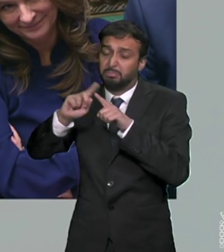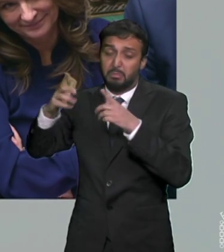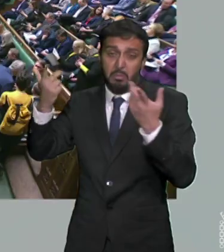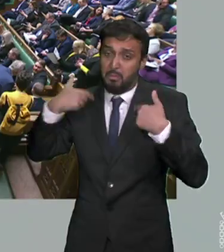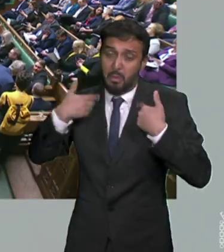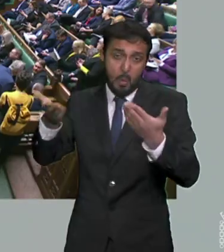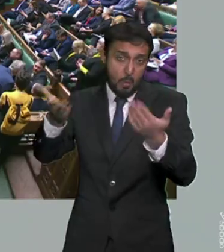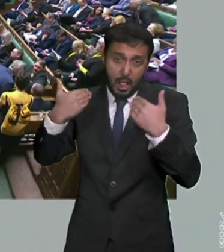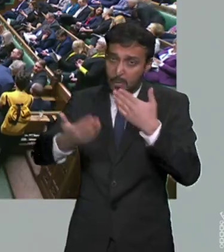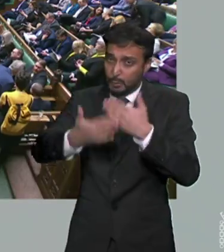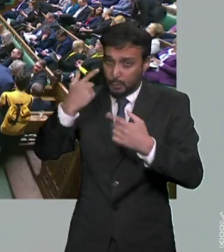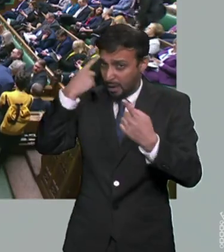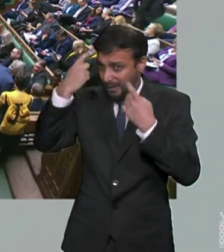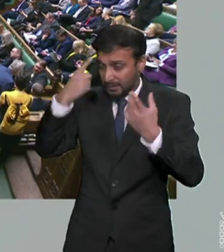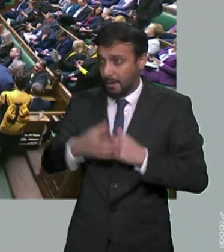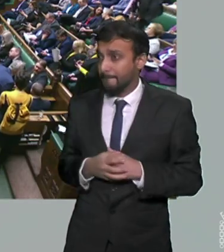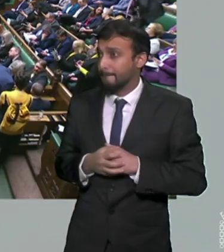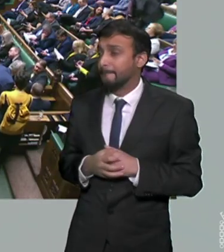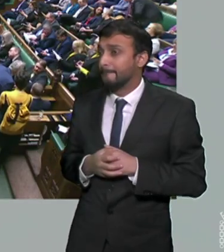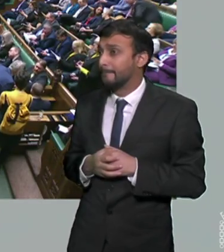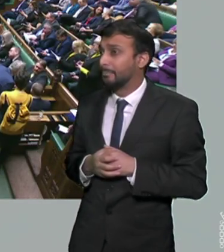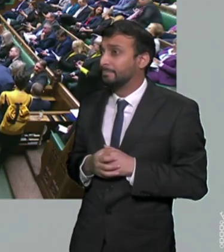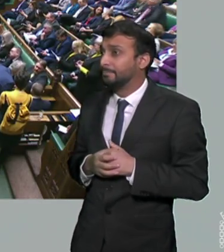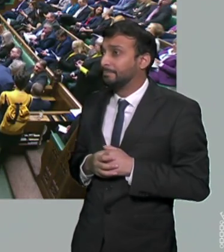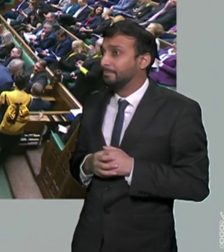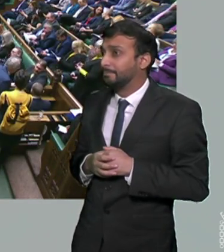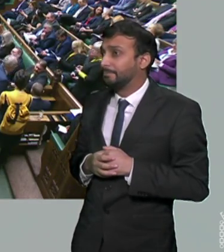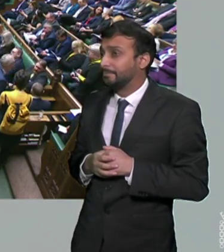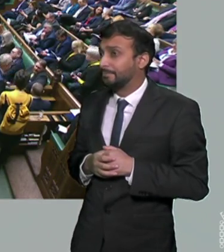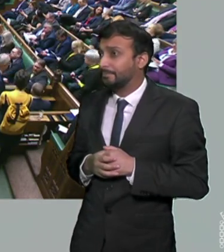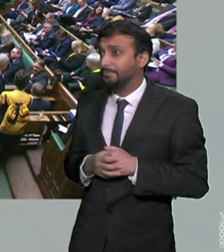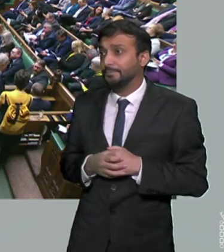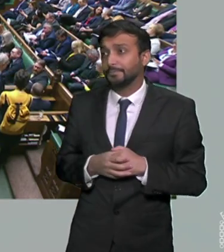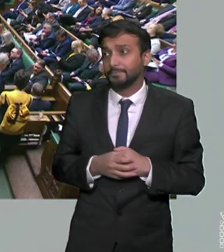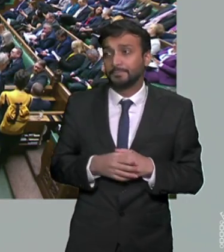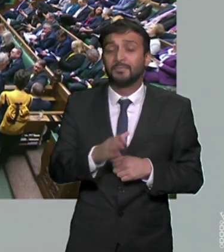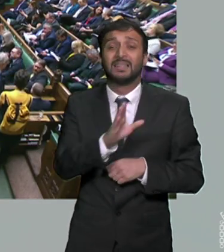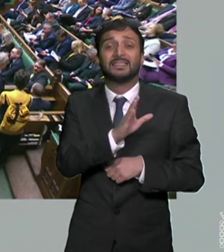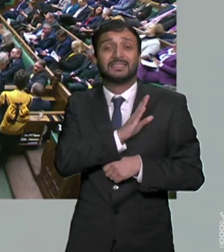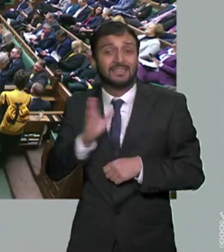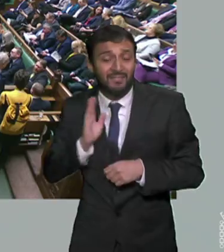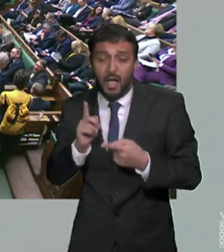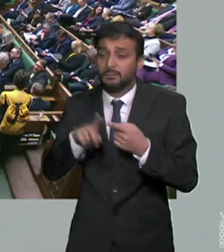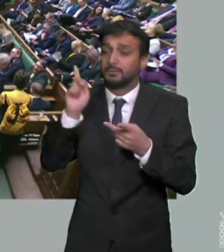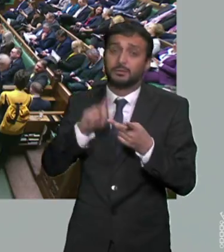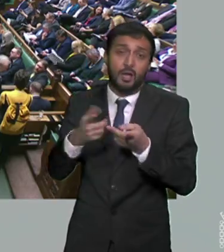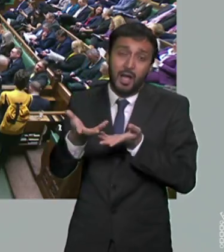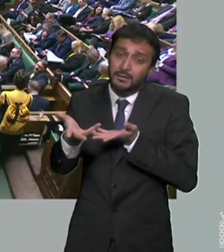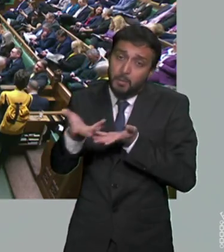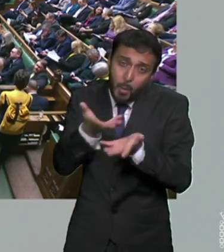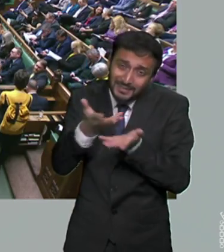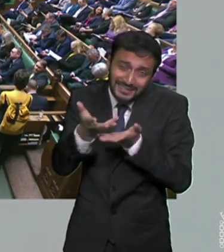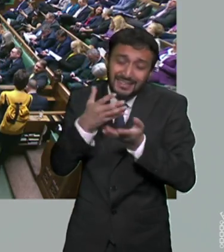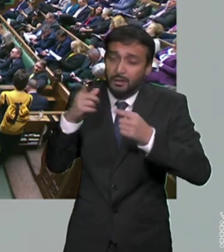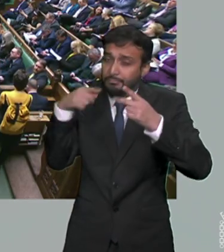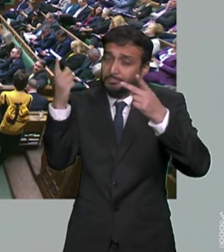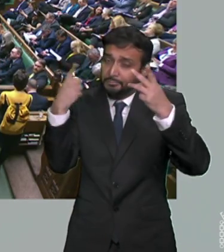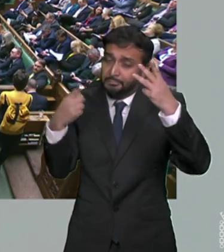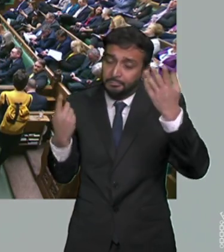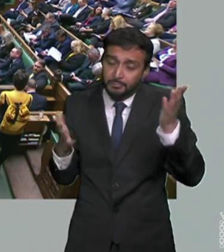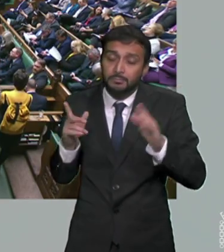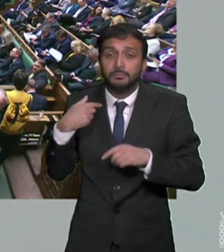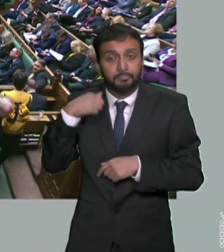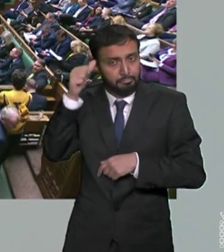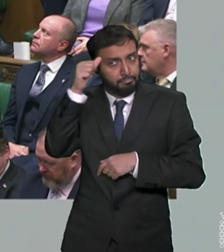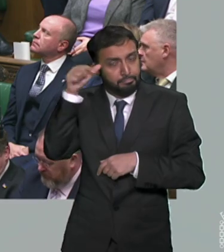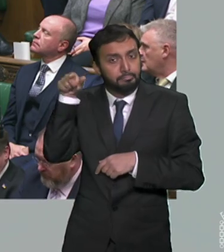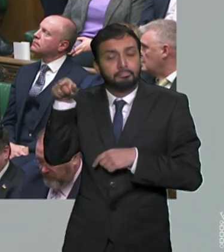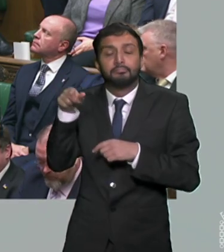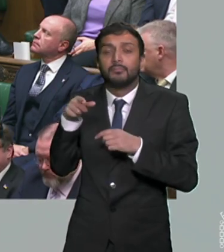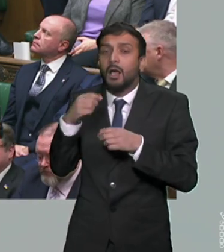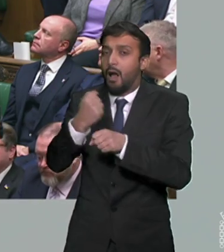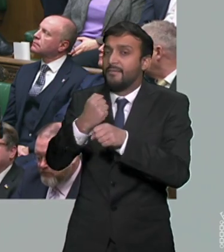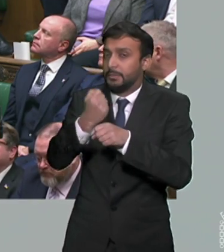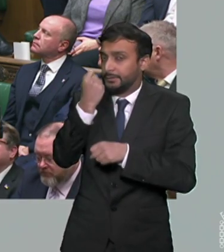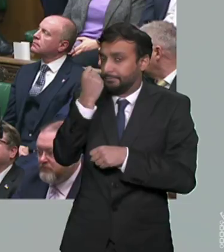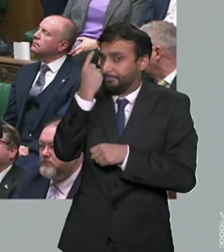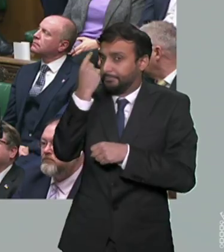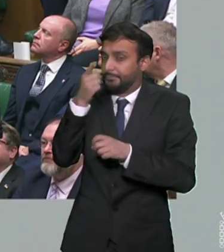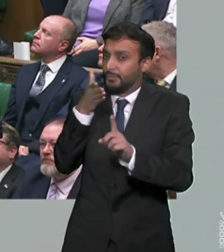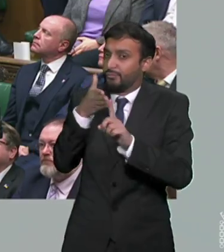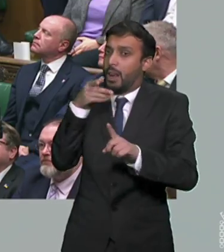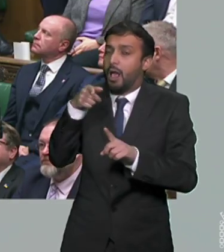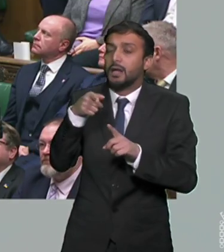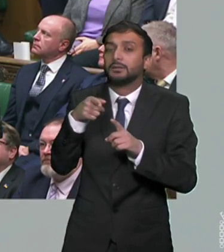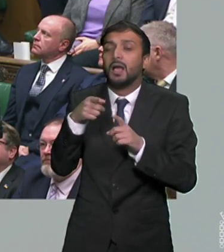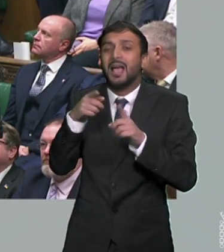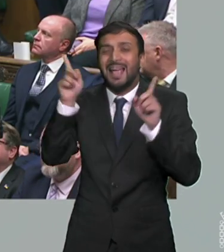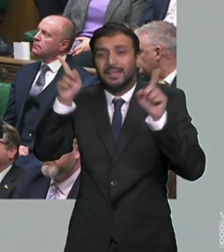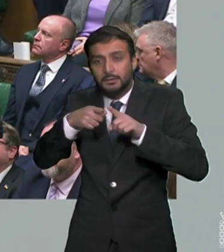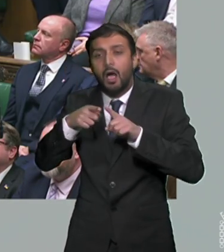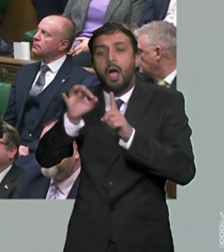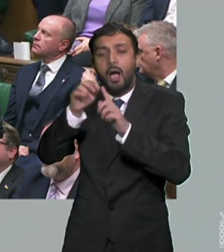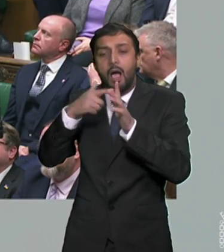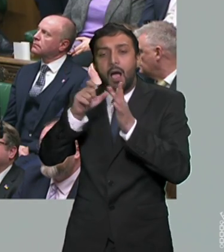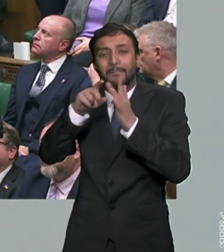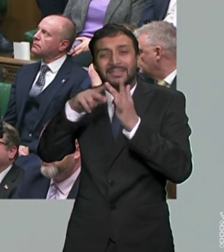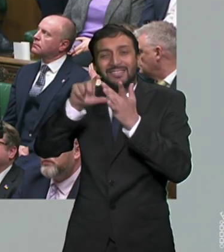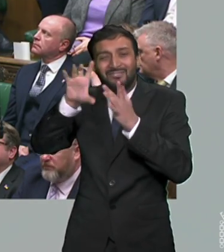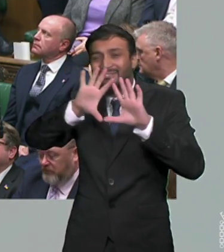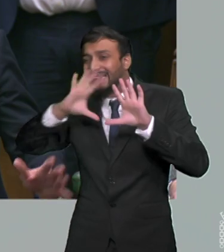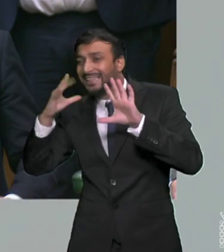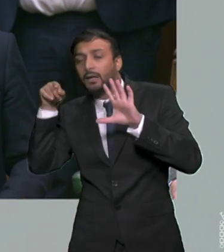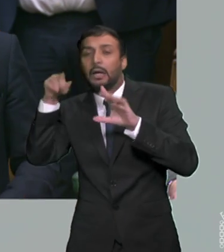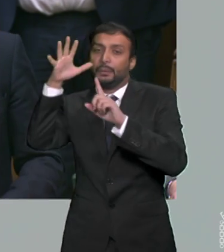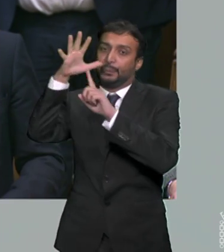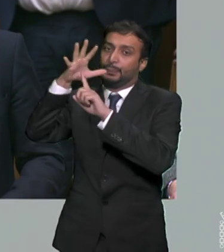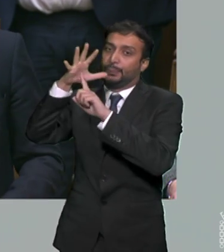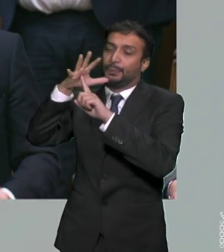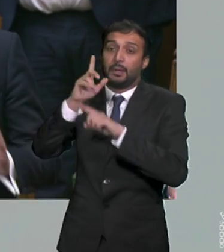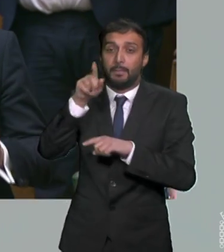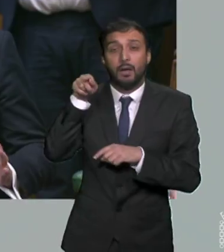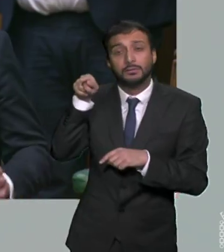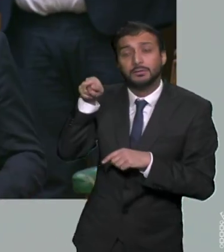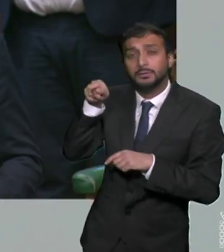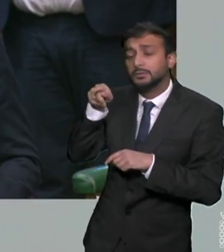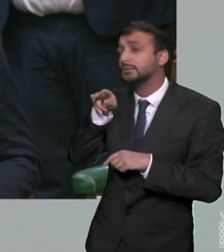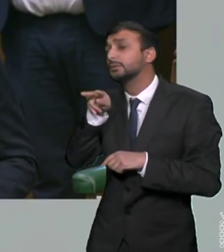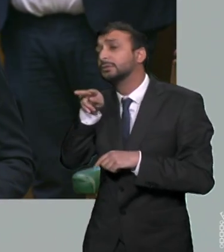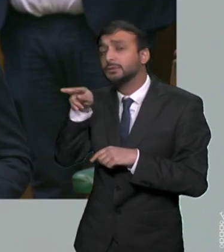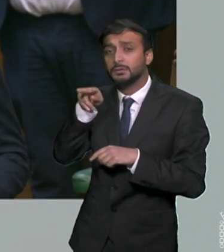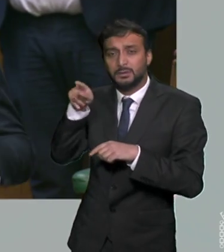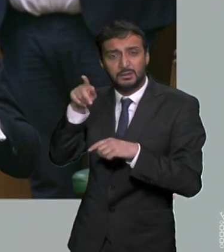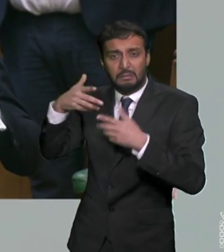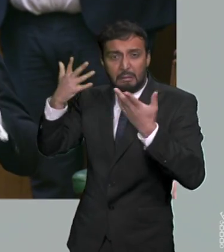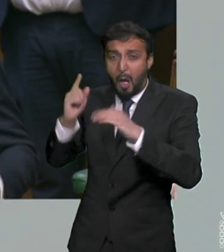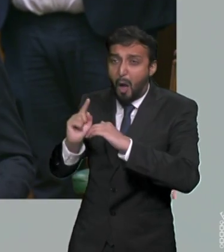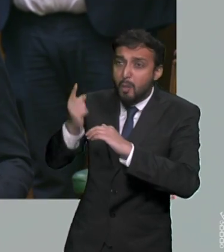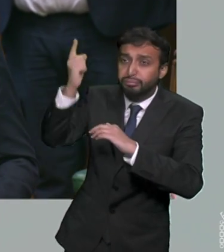Whether on defence with AUKUS, trade with the comprehensive and progressive agreement for trans-Pacific partnership or diplomacy with the Association of Southeast Asian Nations, I know that this Government recognise the importance of the Indo-Pacific to the UK’s security and prosperity, but the challenges that exist, whether ballistic missile tests or belt and road, are deeply interconnected.